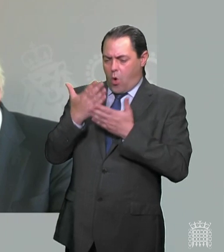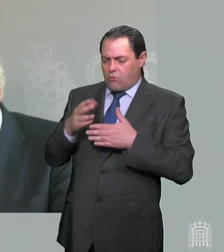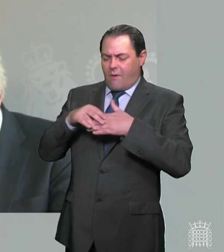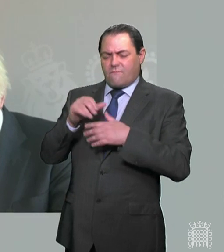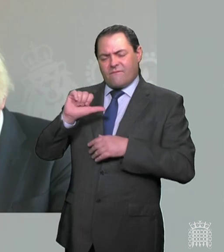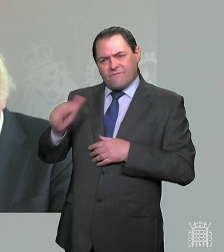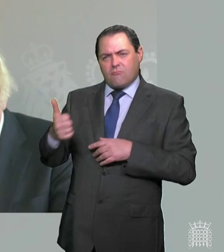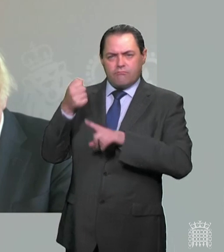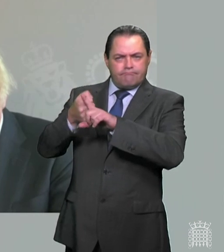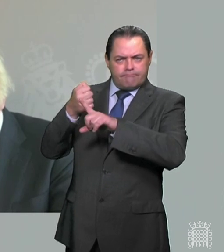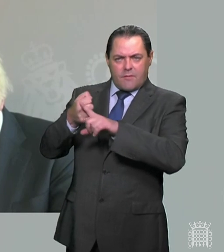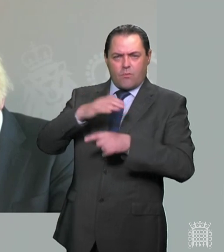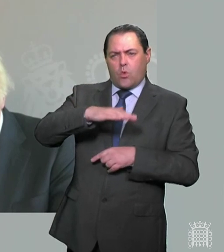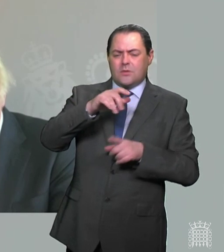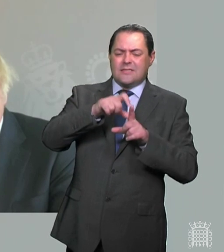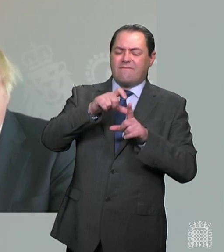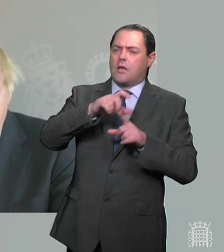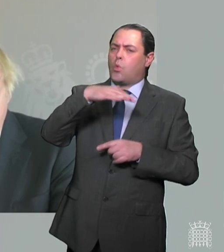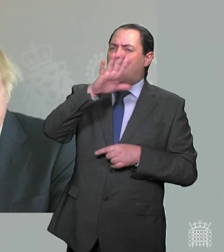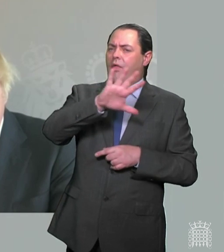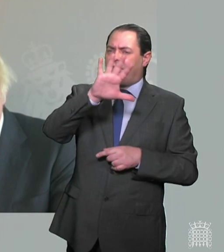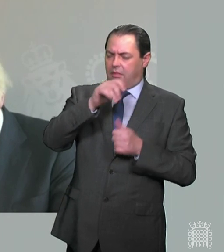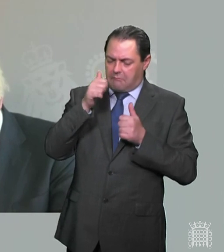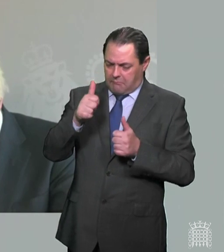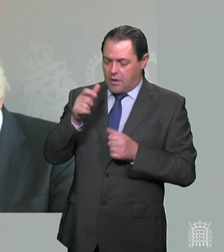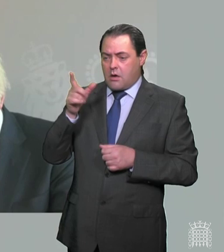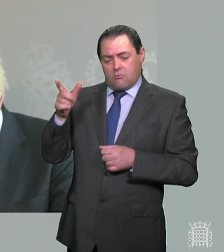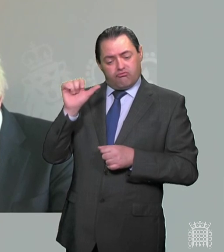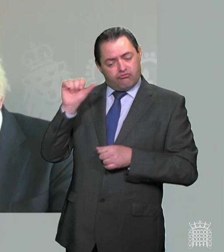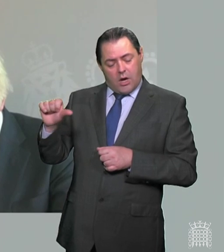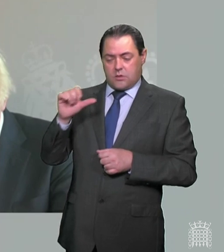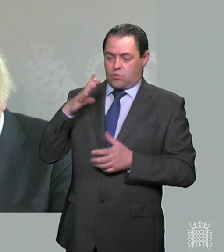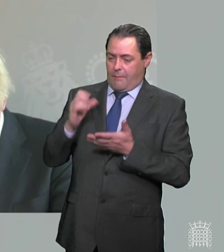She has made these points to me before, and I know that she is right.